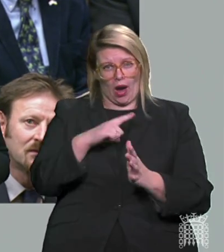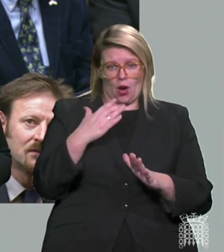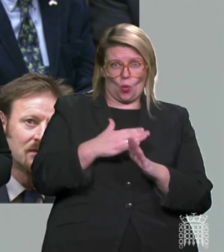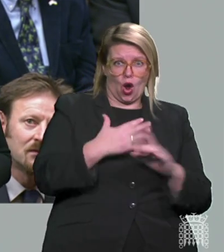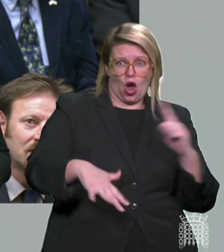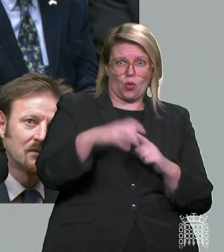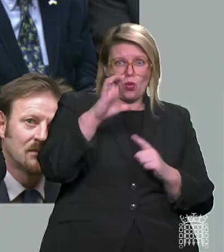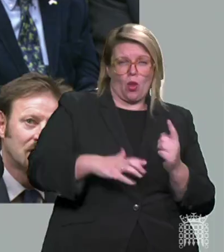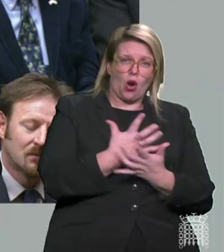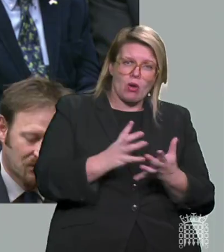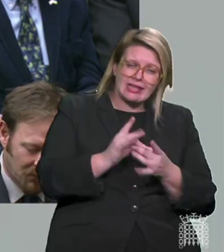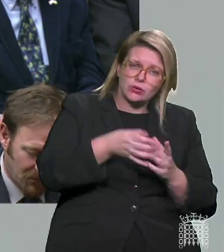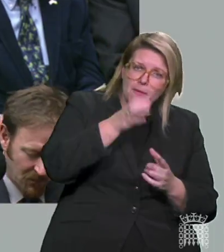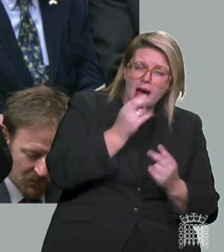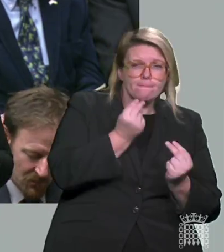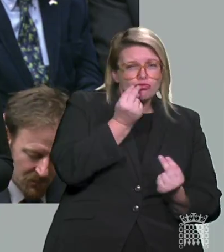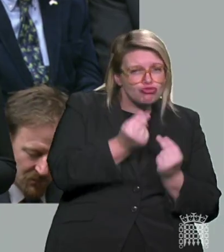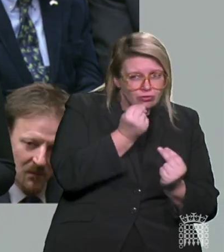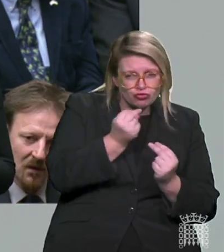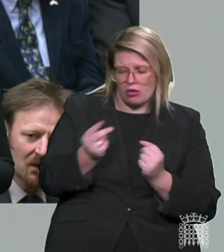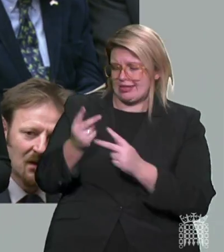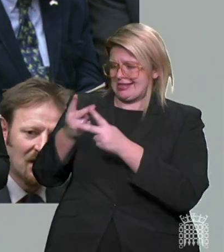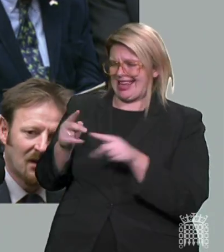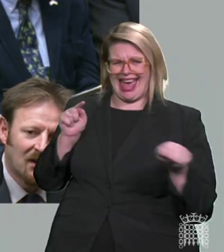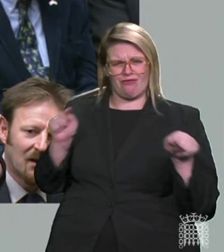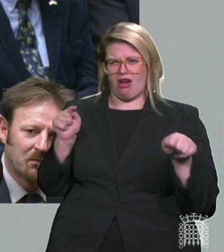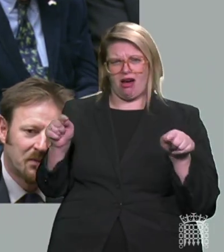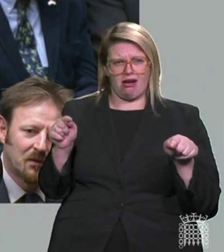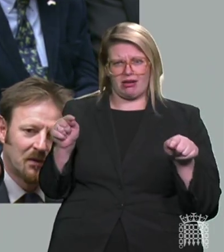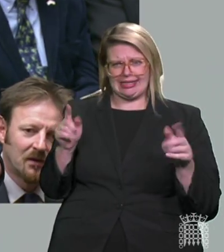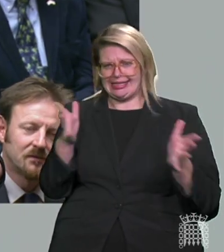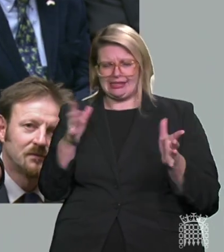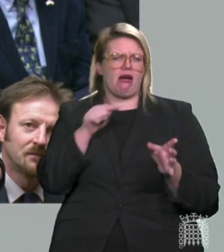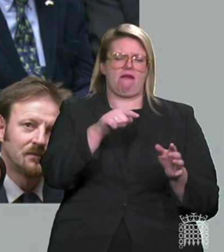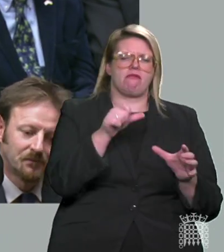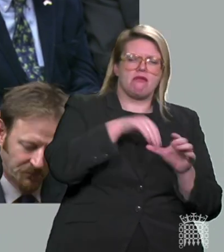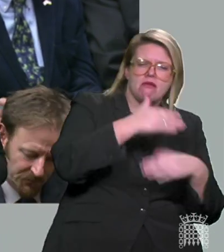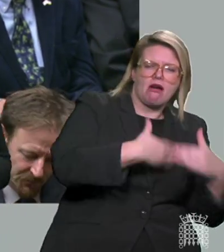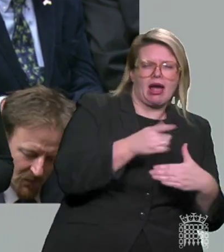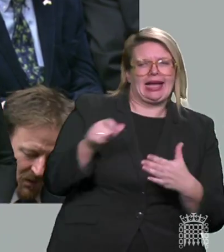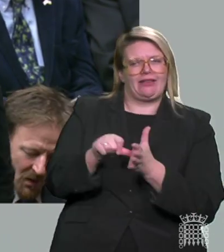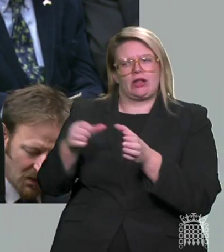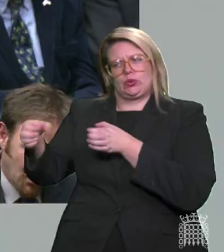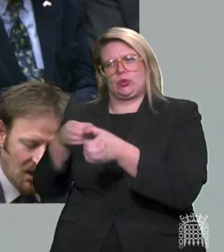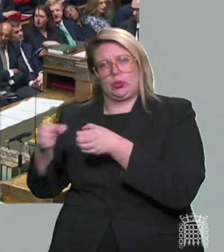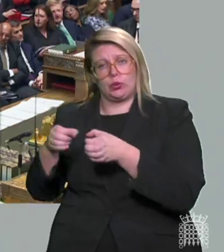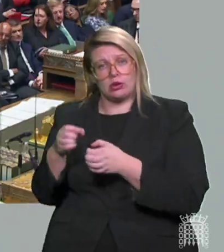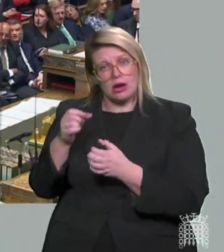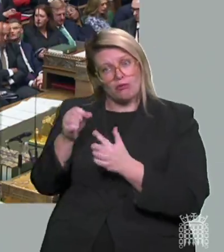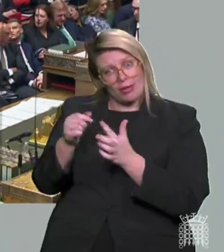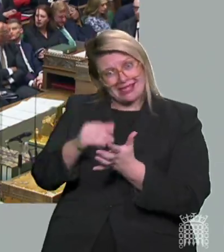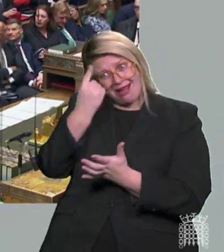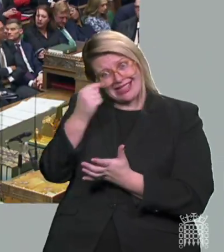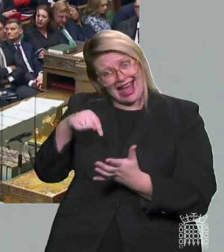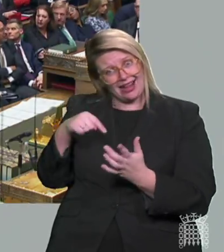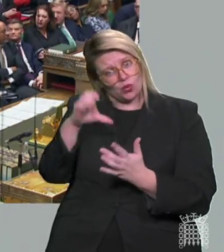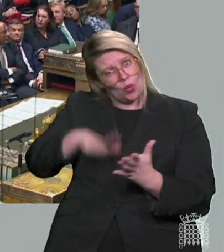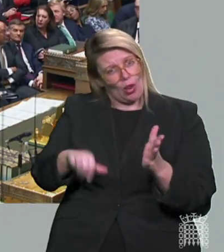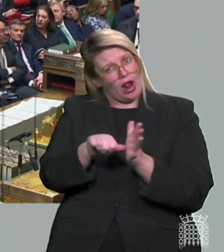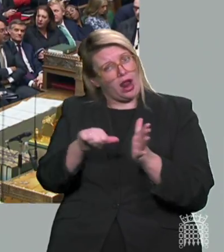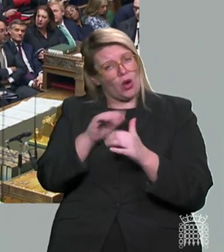Is my right honourable Friend the Prime Minister aware of the extra challenges that places such as Cornwall face in recruitment and retention?